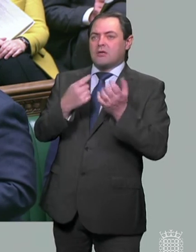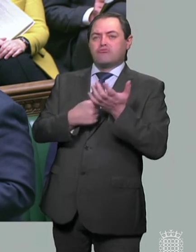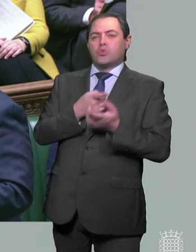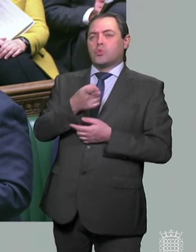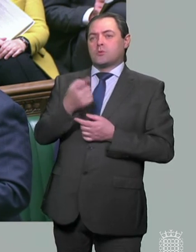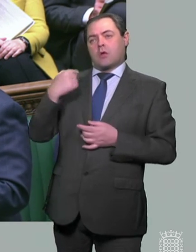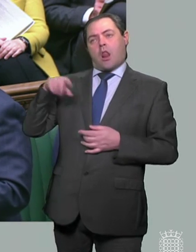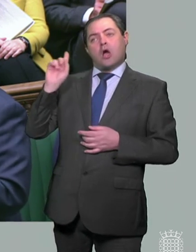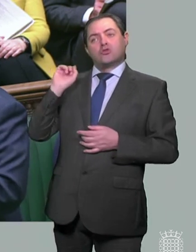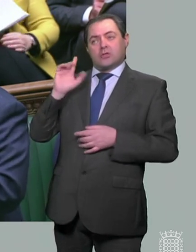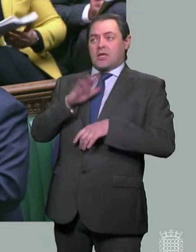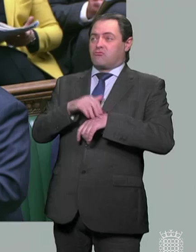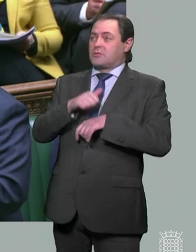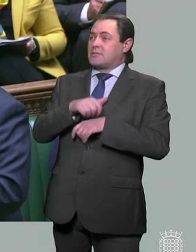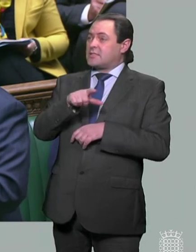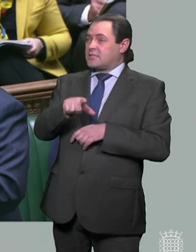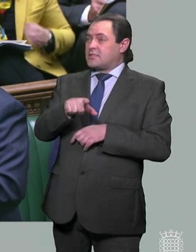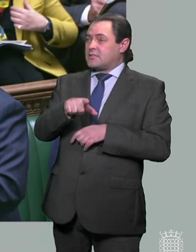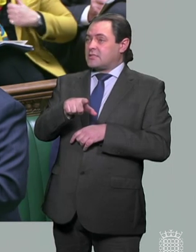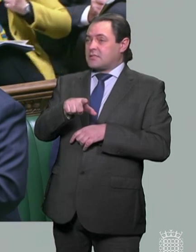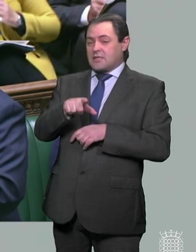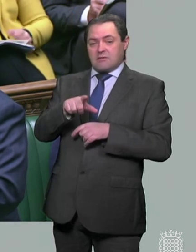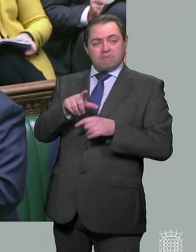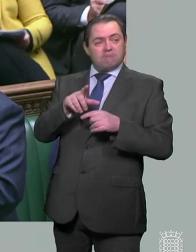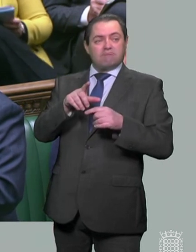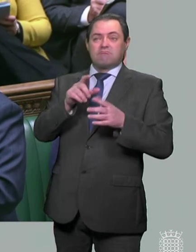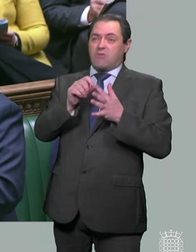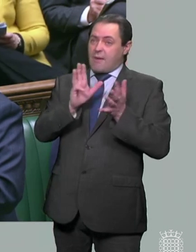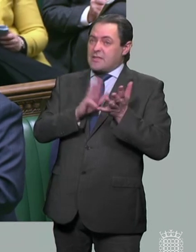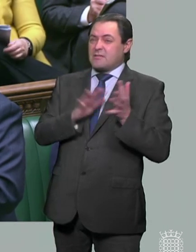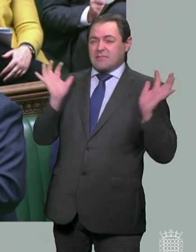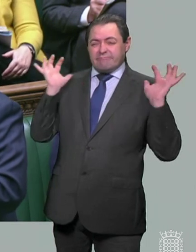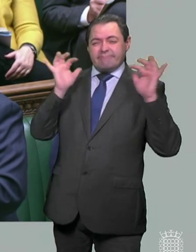Last Christmas the Prime Minister hosted a packed party in Downing Street